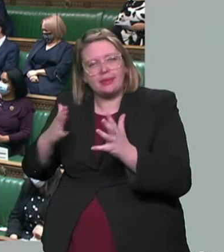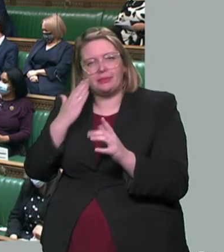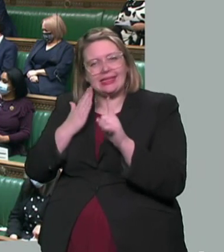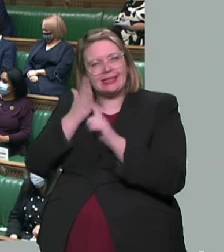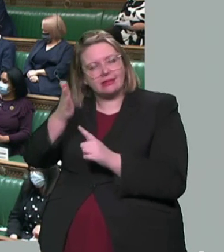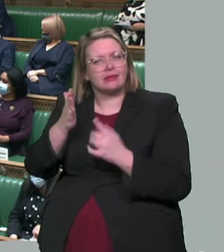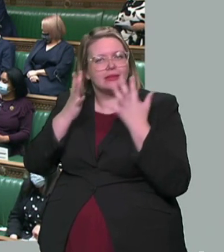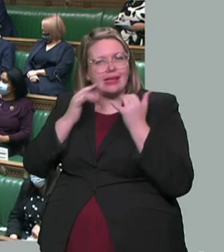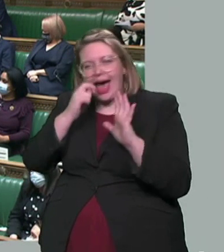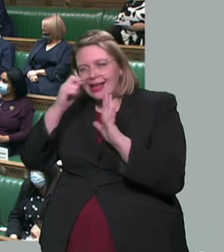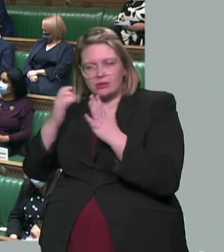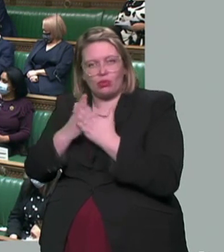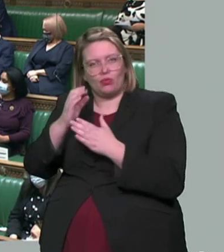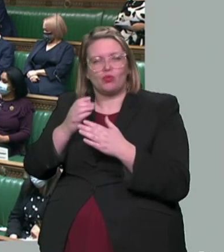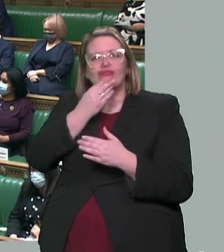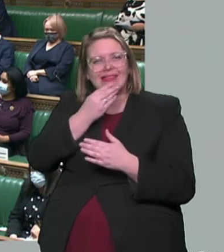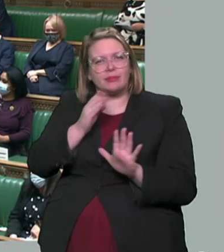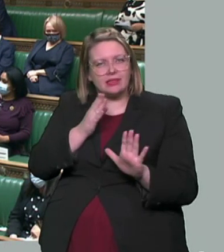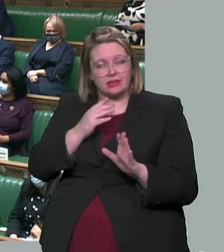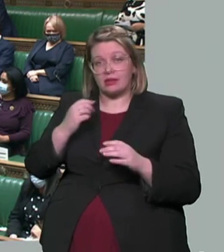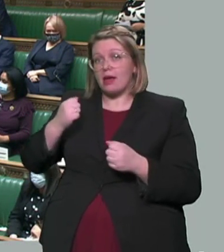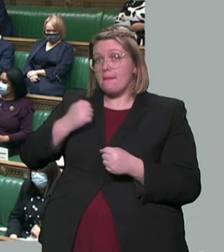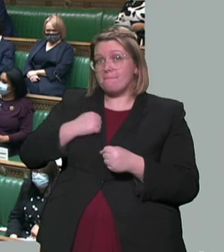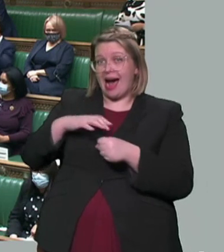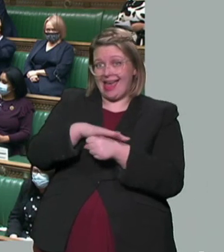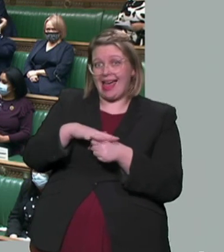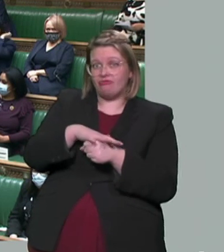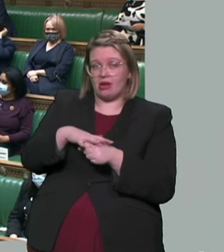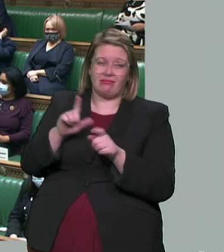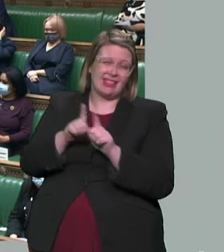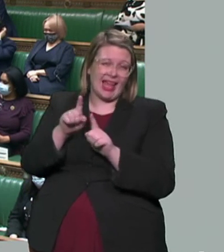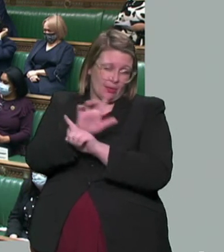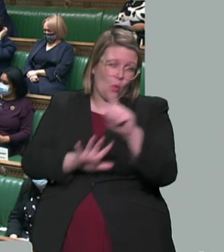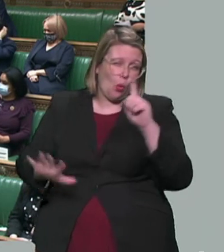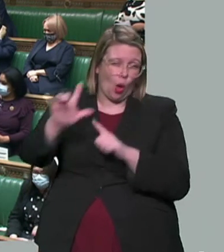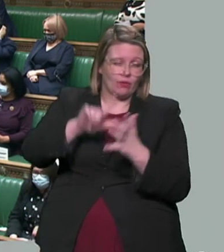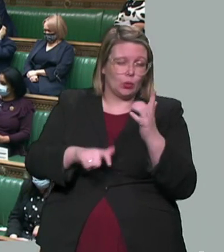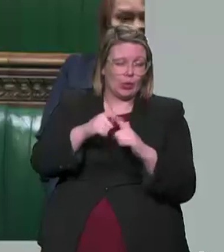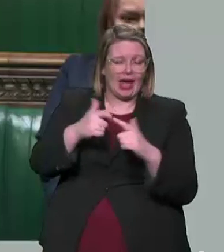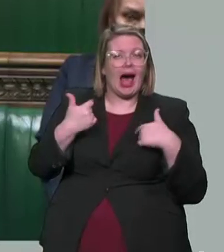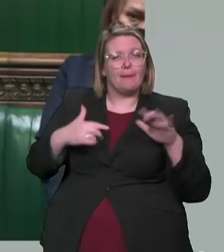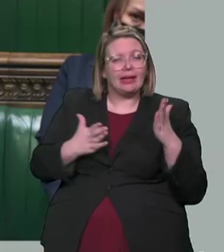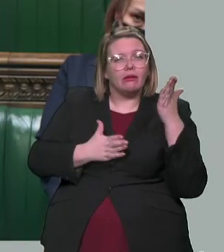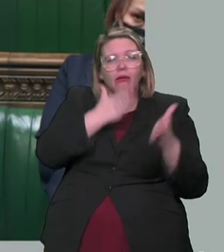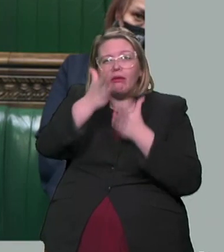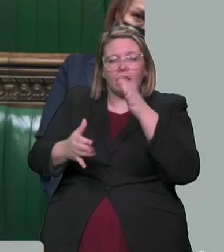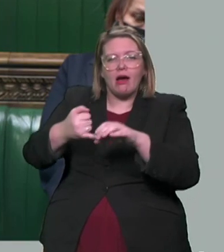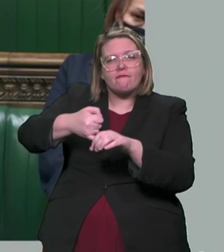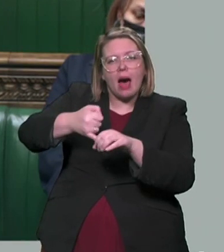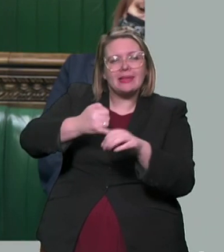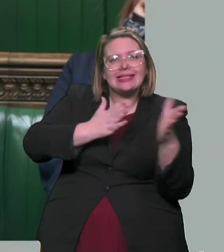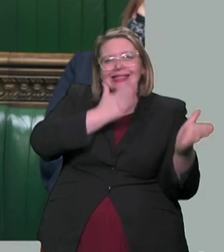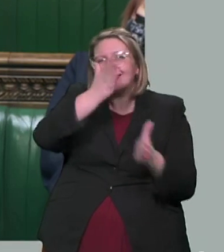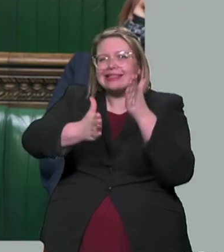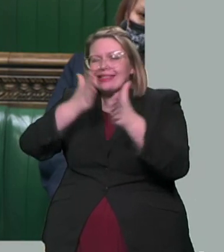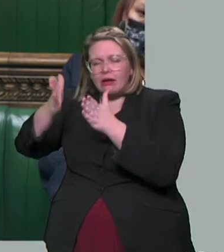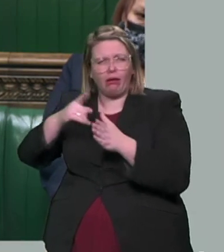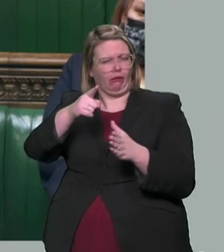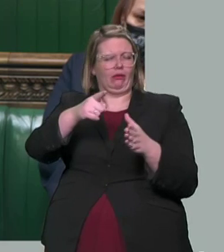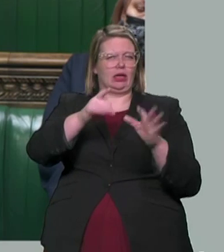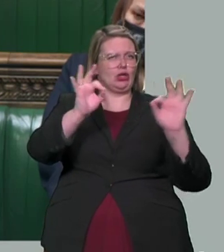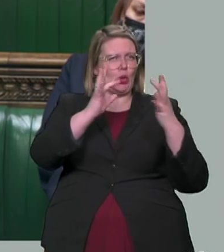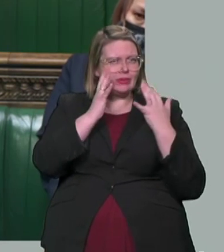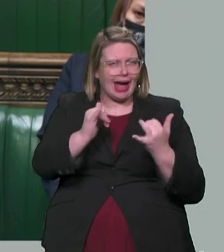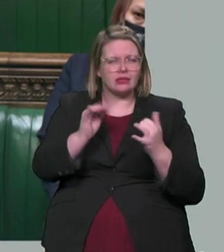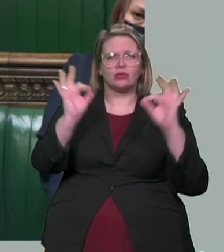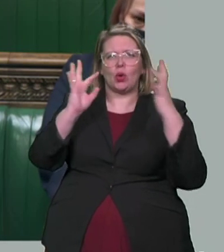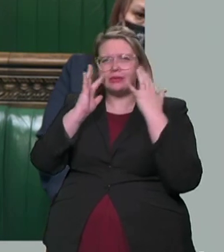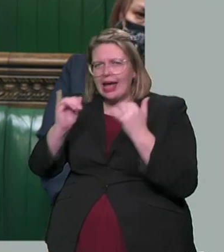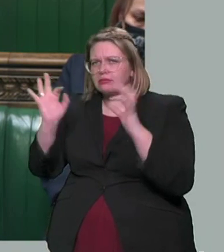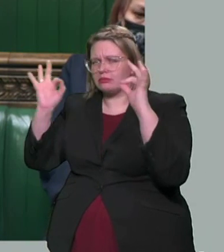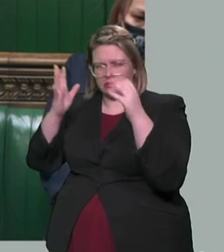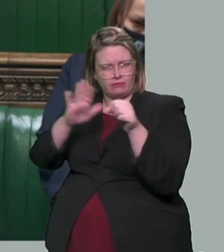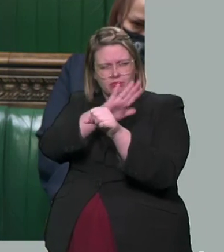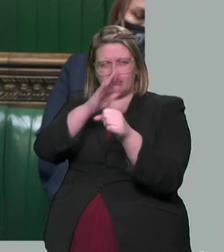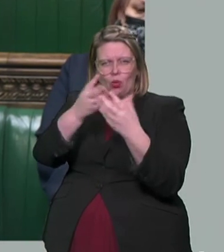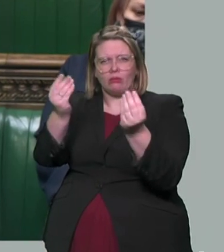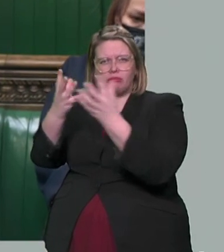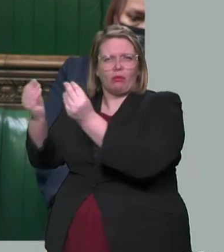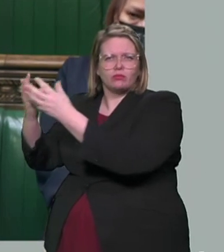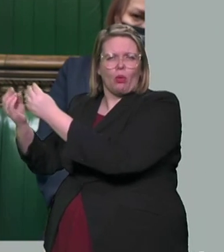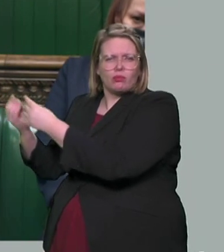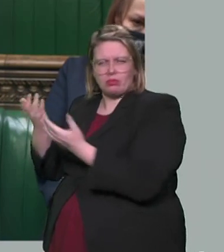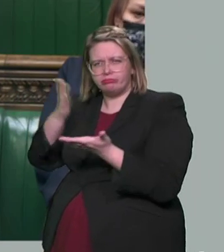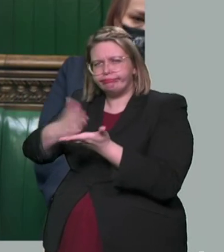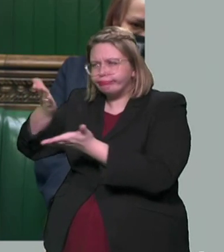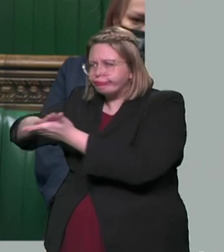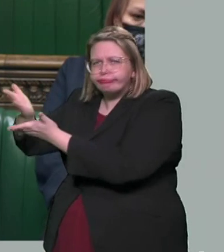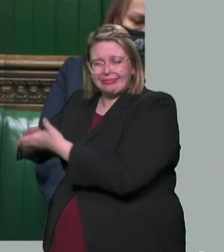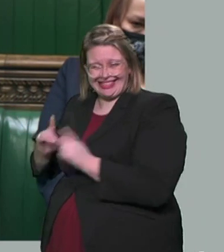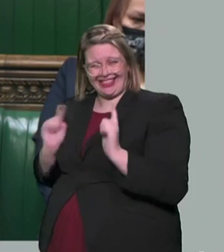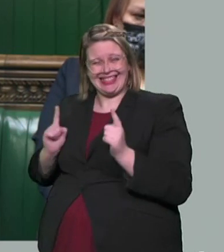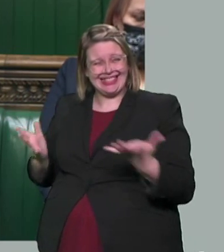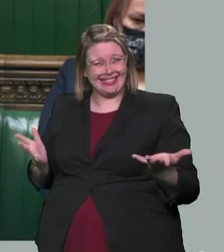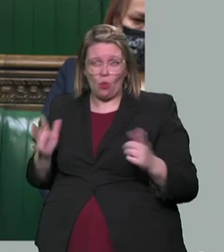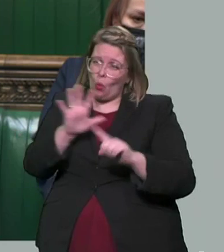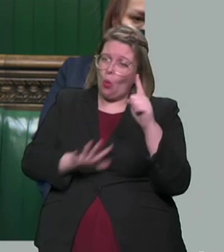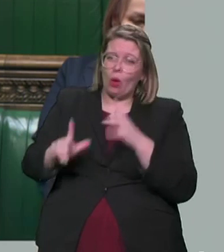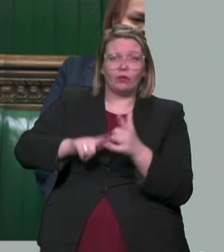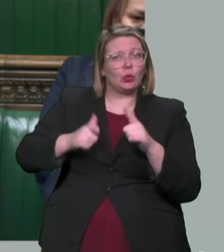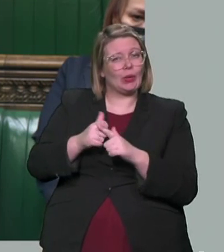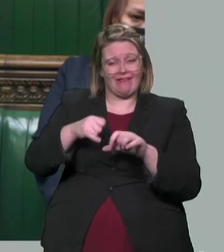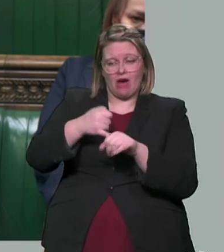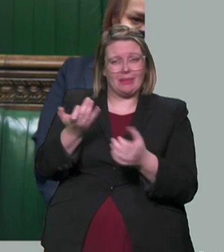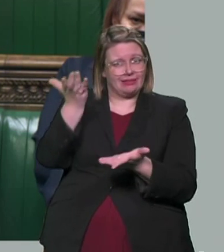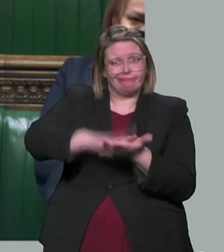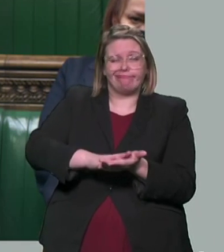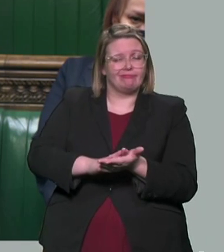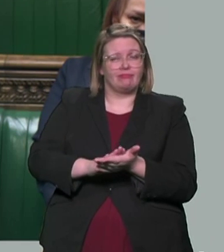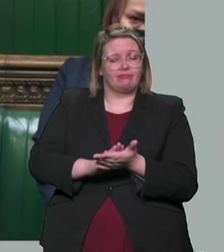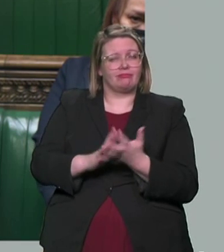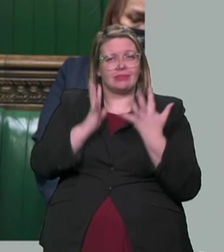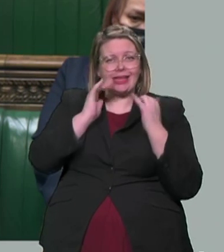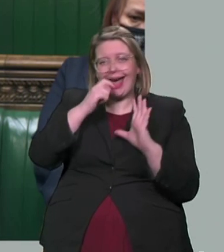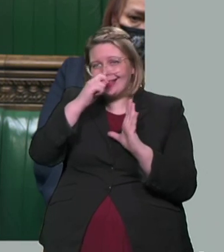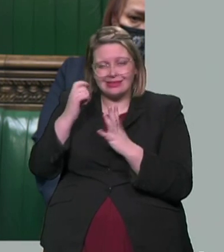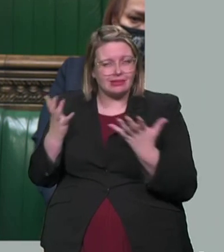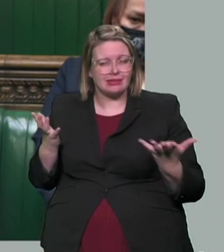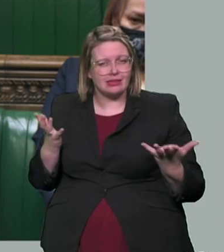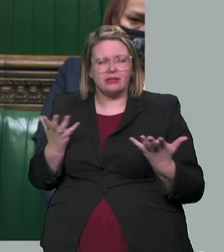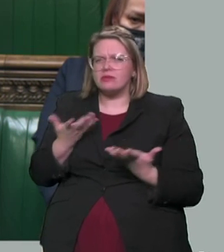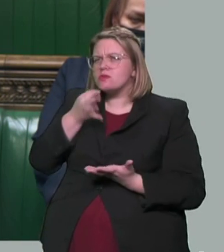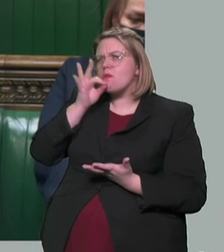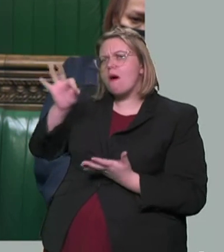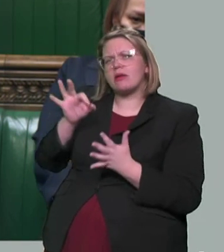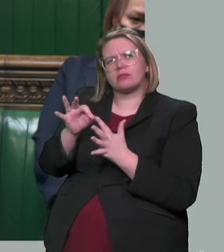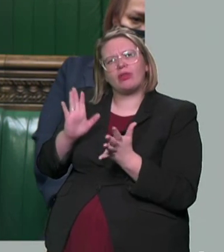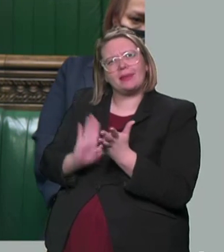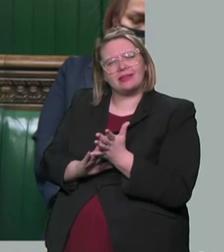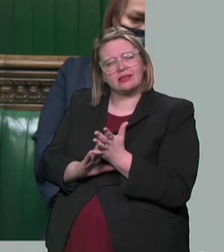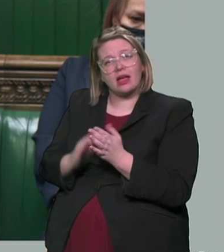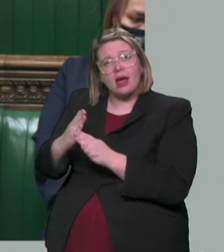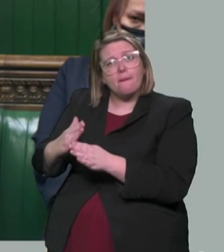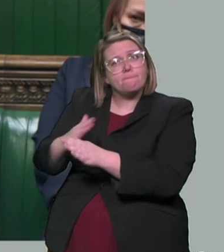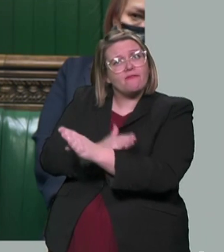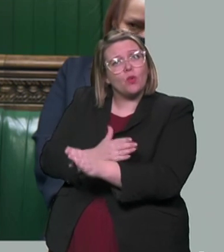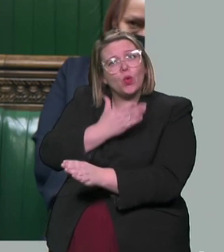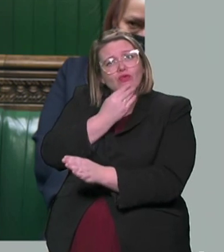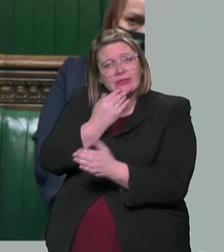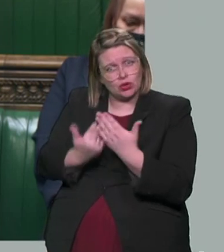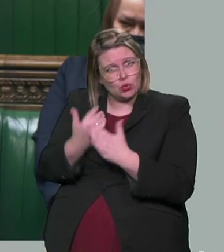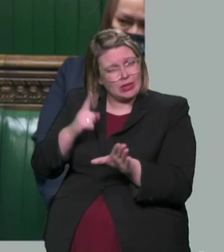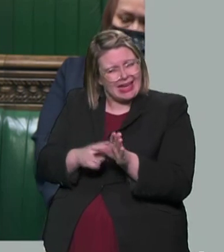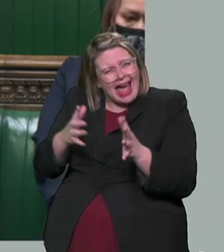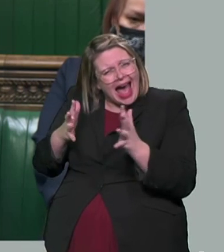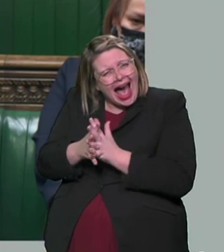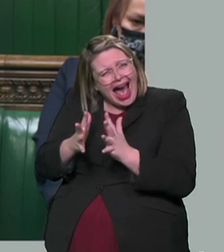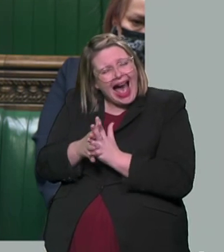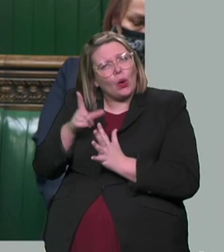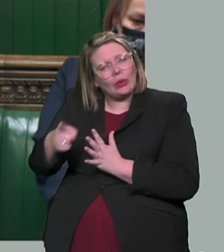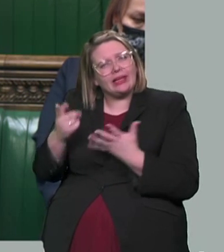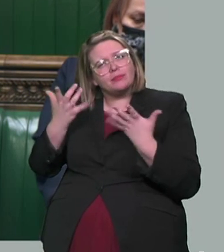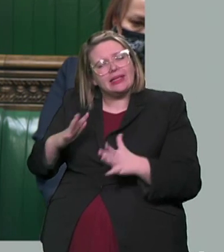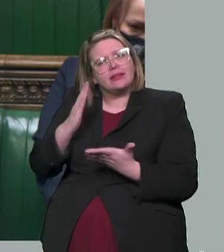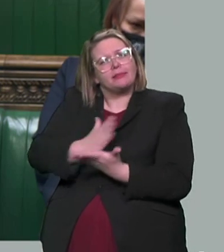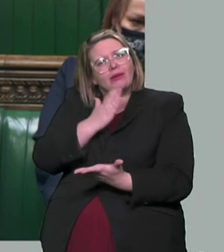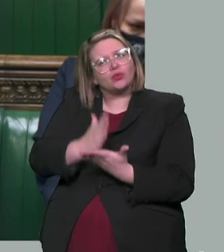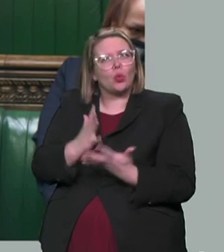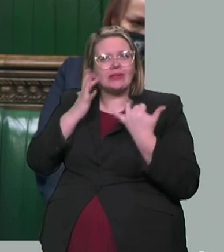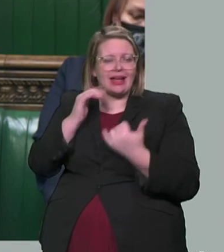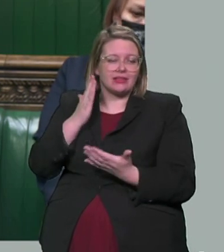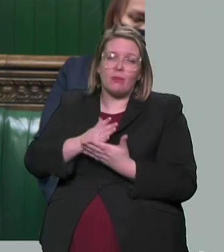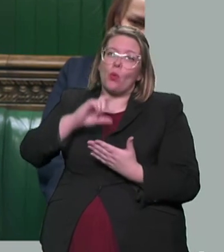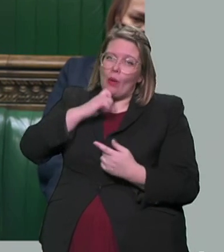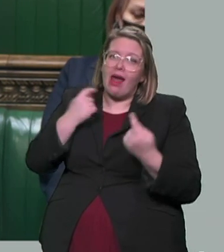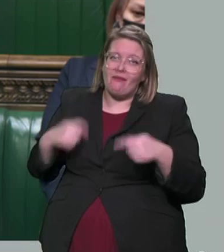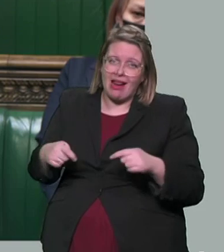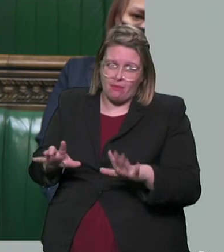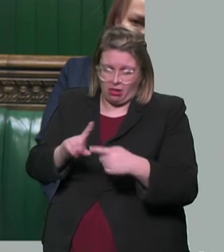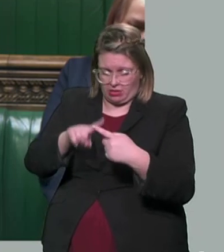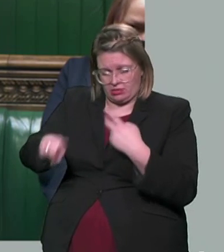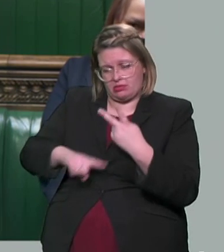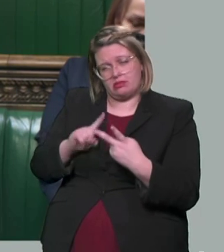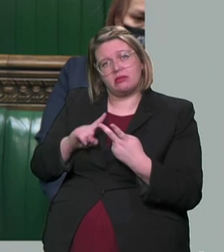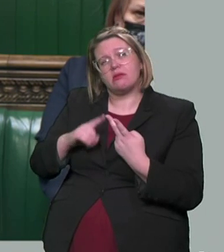Like many of my constituents and thousands of people across the country, I went around several pharmacies, and all I saw were notices in the window saying, “No lateral flow tests available.” That is the reality of the situation, so I ask the Prime Minister two simple questions: first, what steps did he take before the holiday period to get an assurance for himself that tests were going to be freely available?